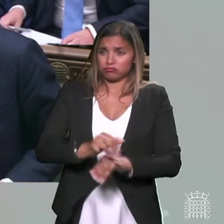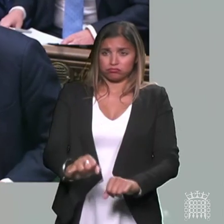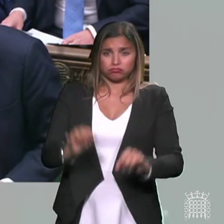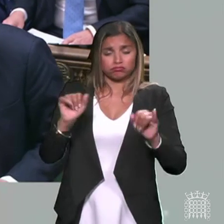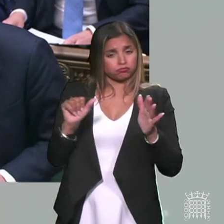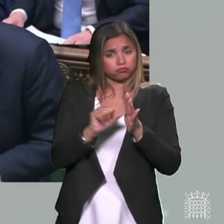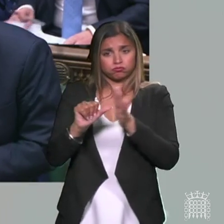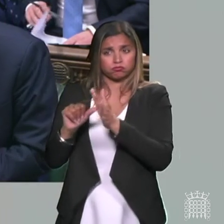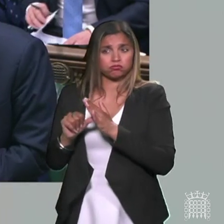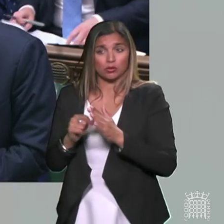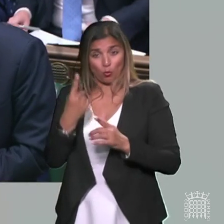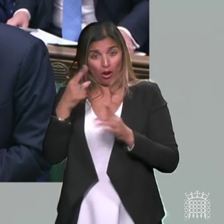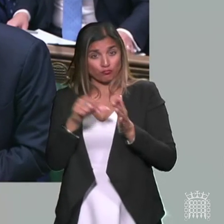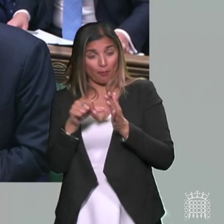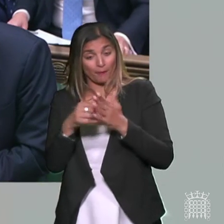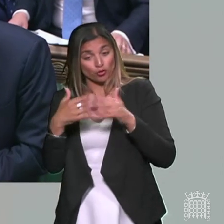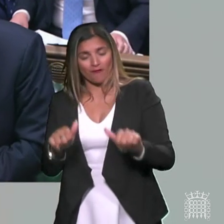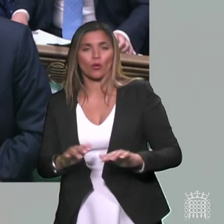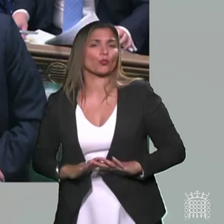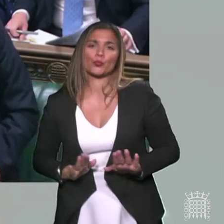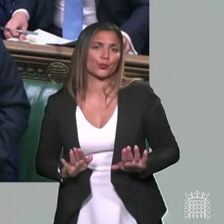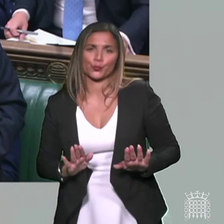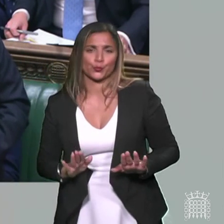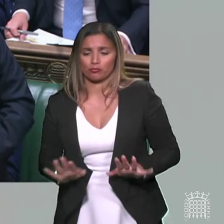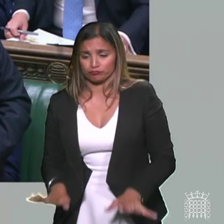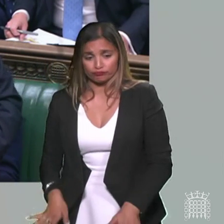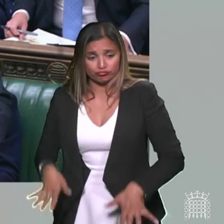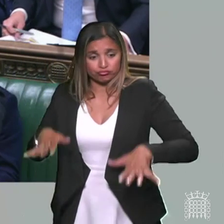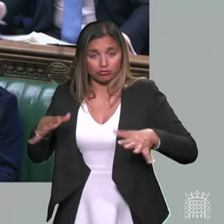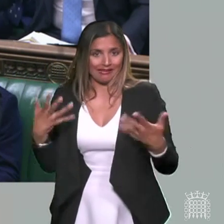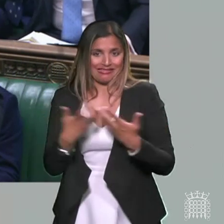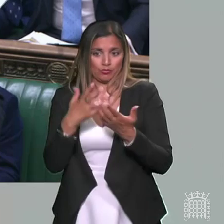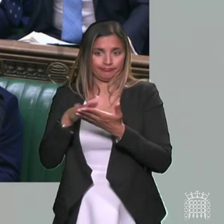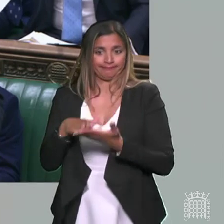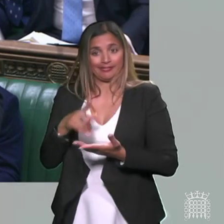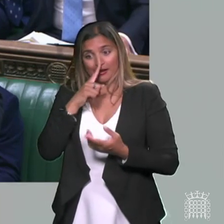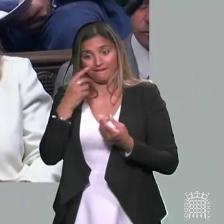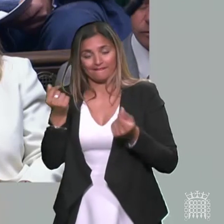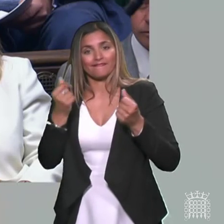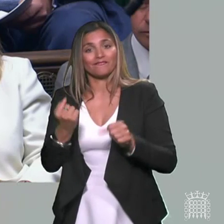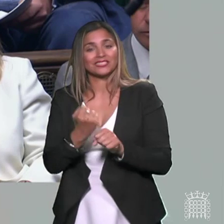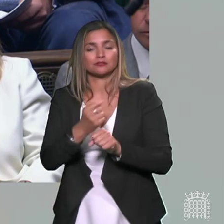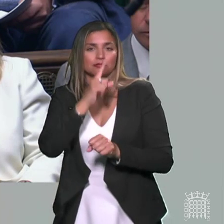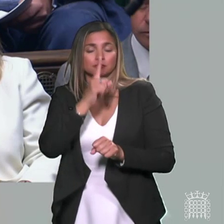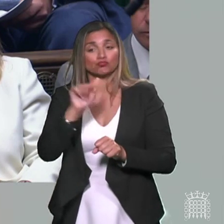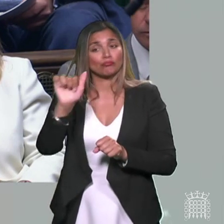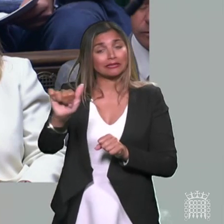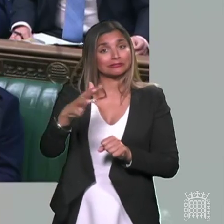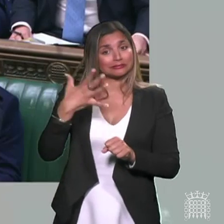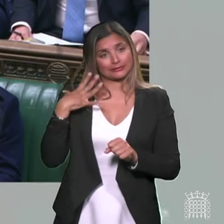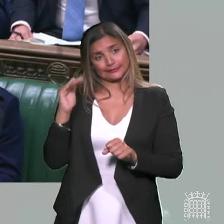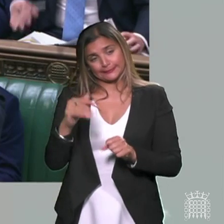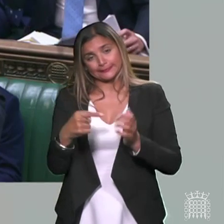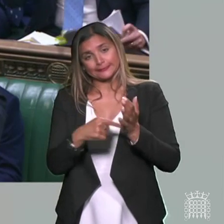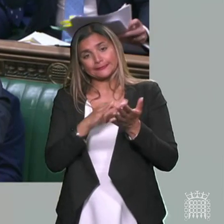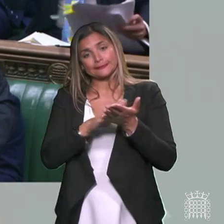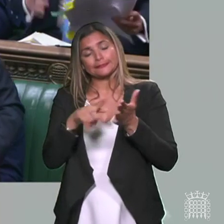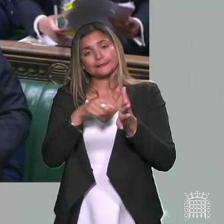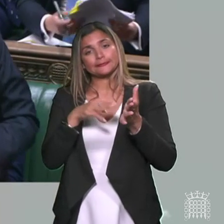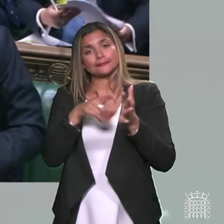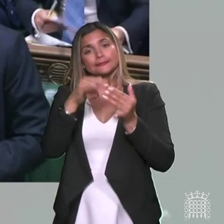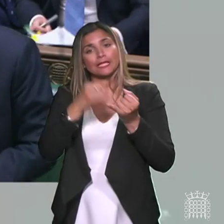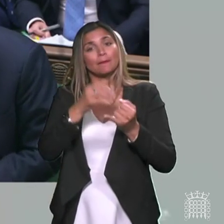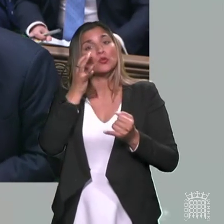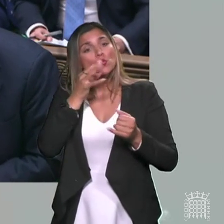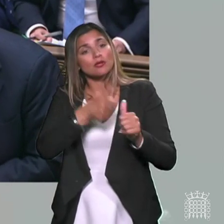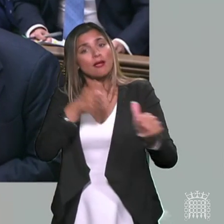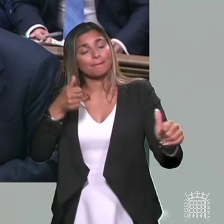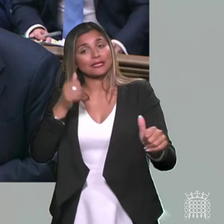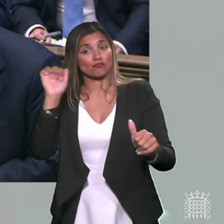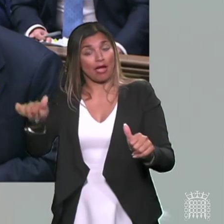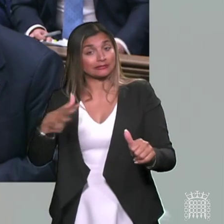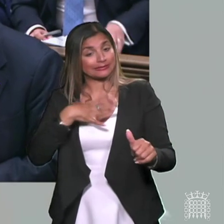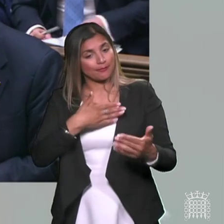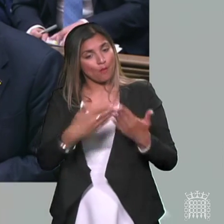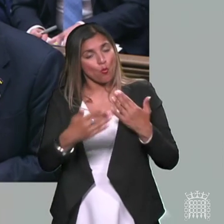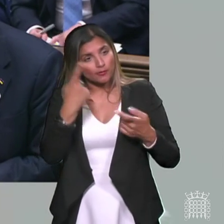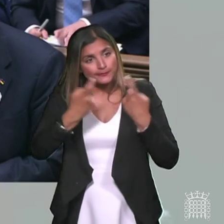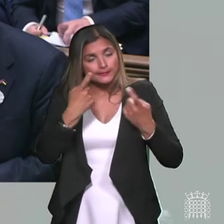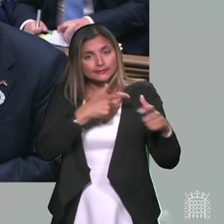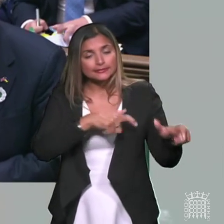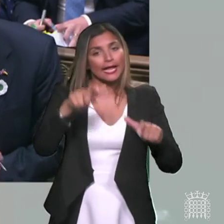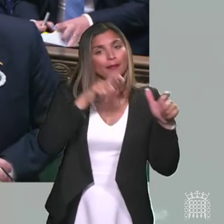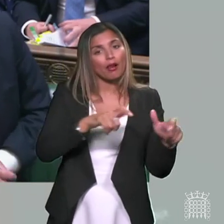There is no single solution to tackling surface water flooding, but she is absolutely right in wanting to put more pressure on Thames Water to try to come up with sustainable solutions.